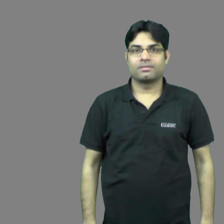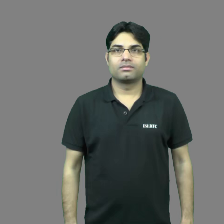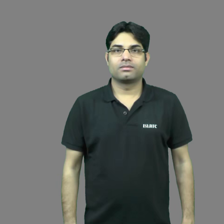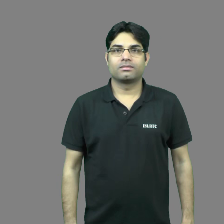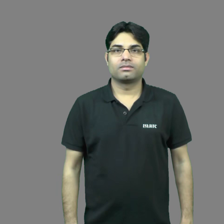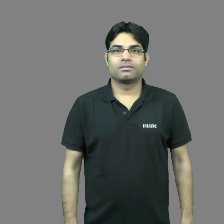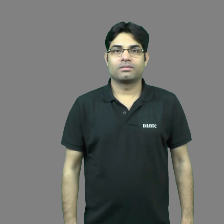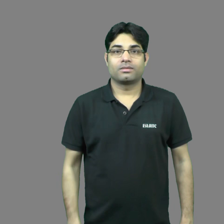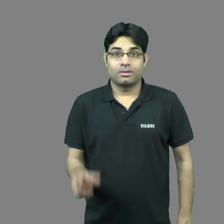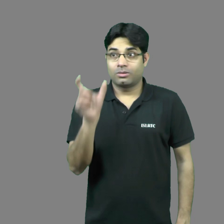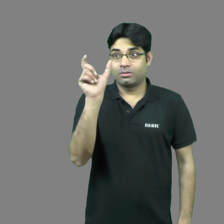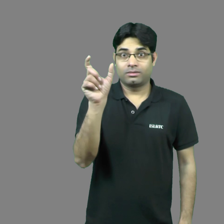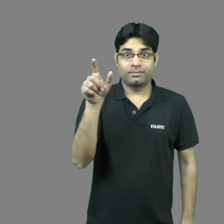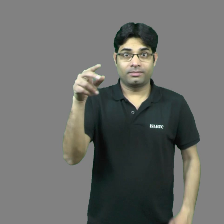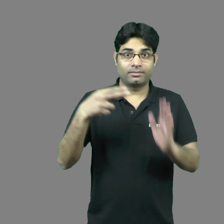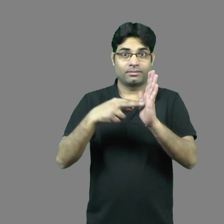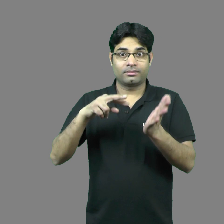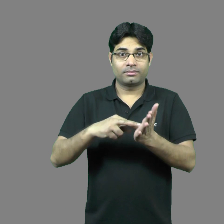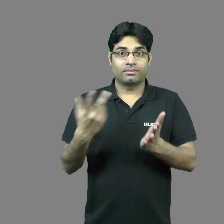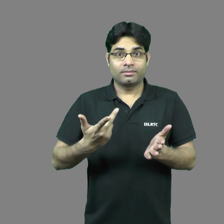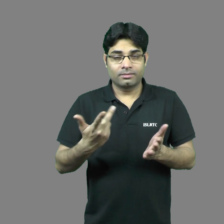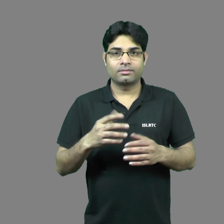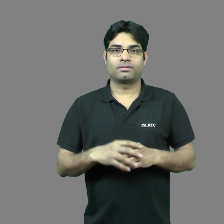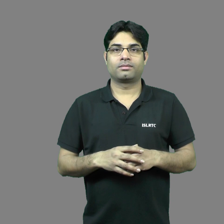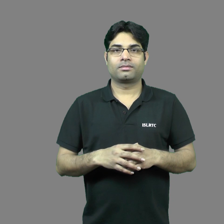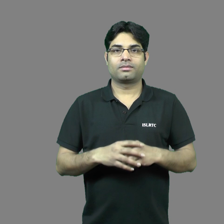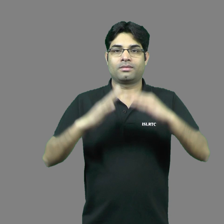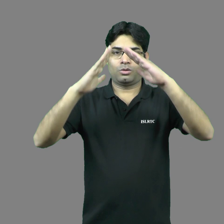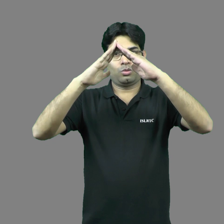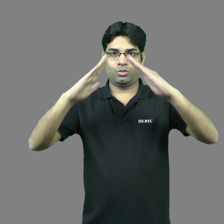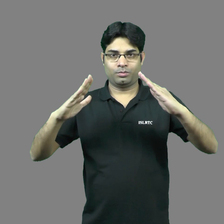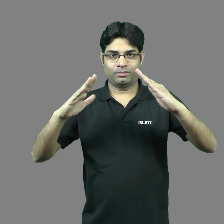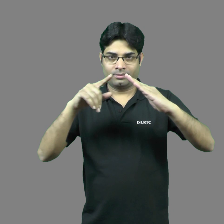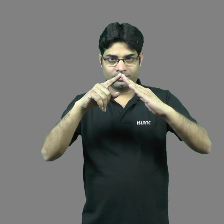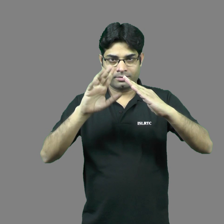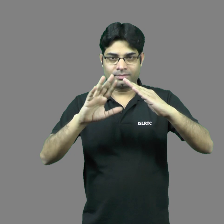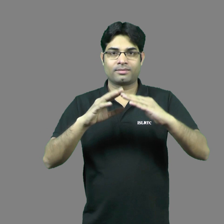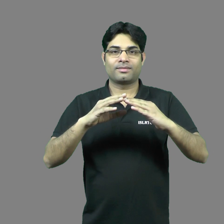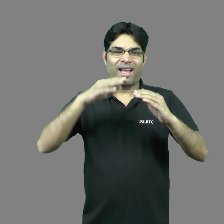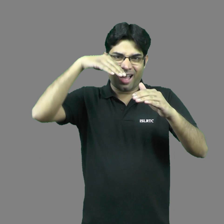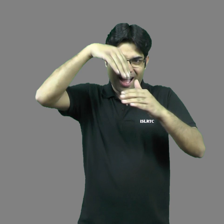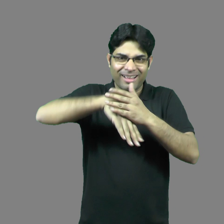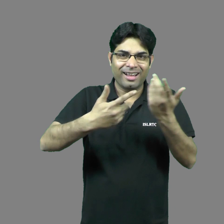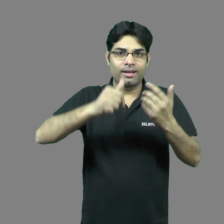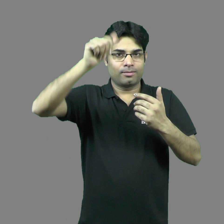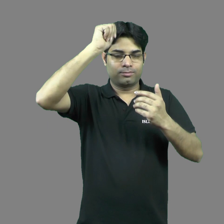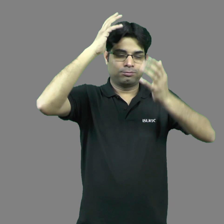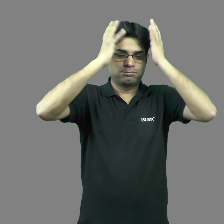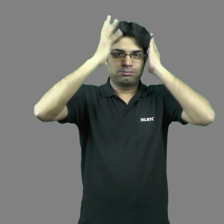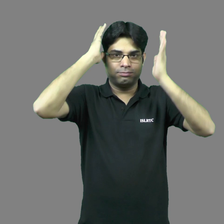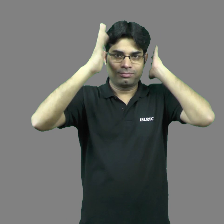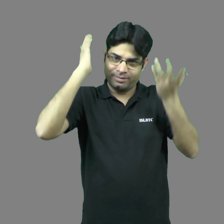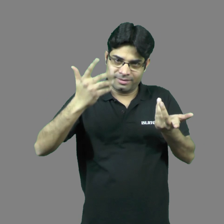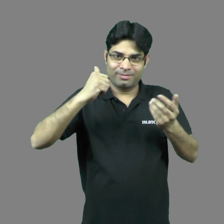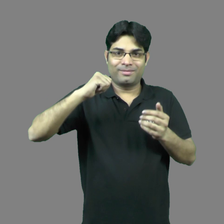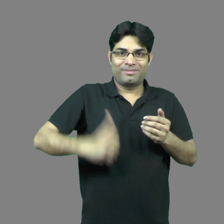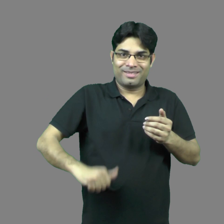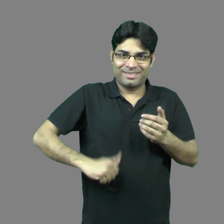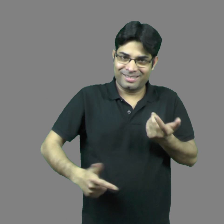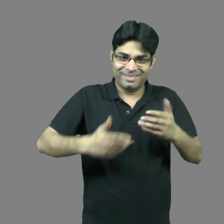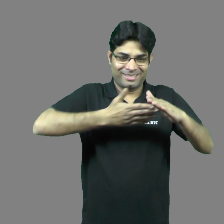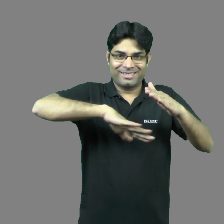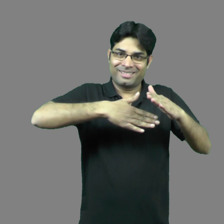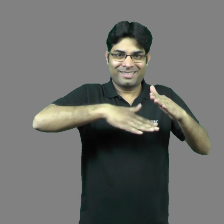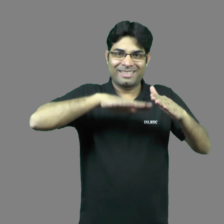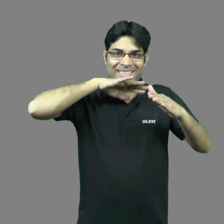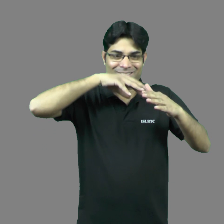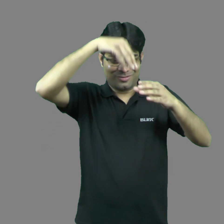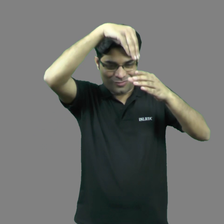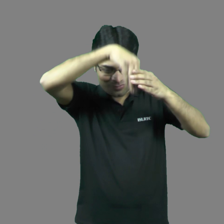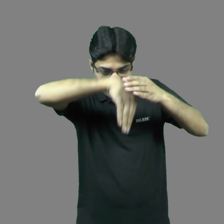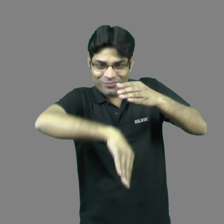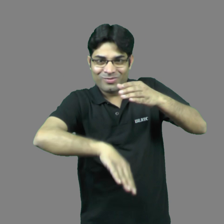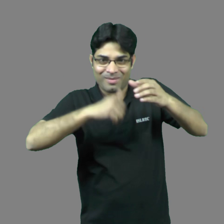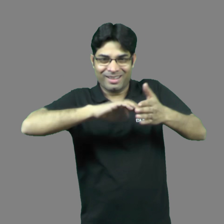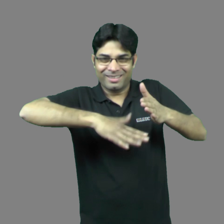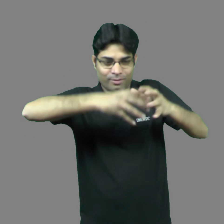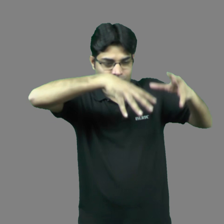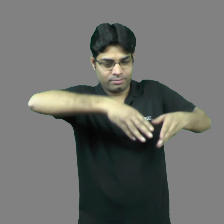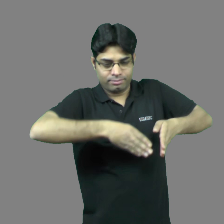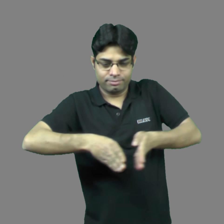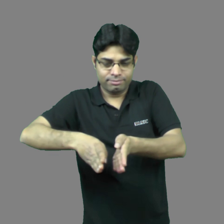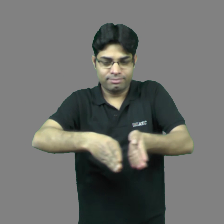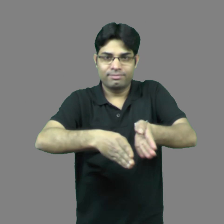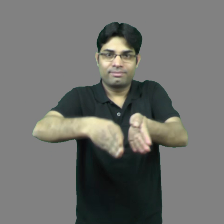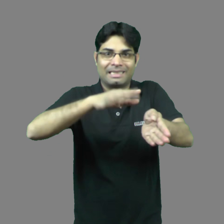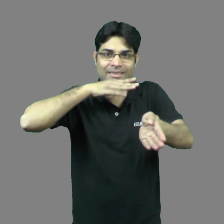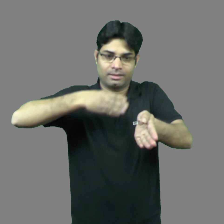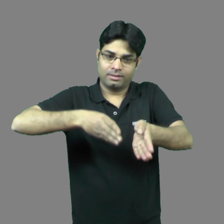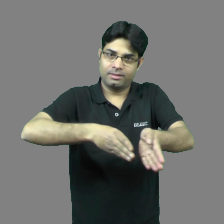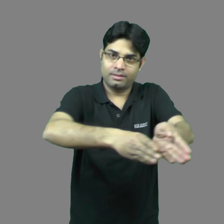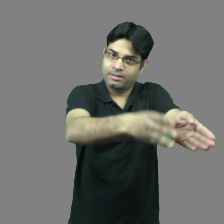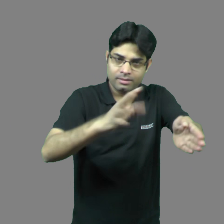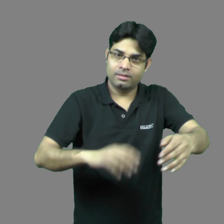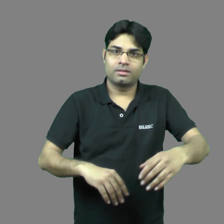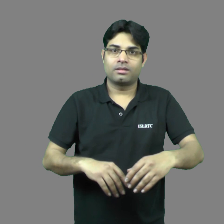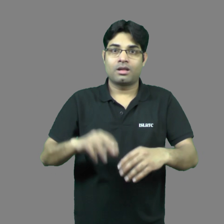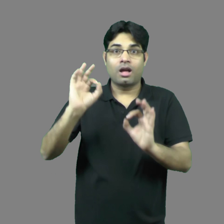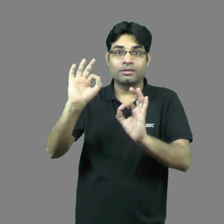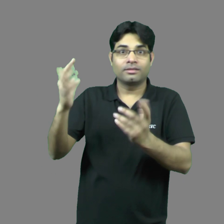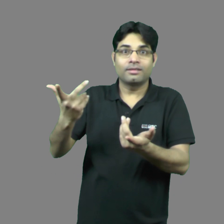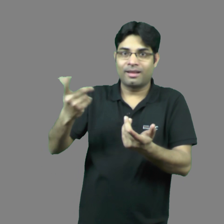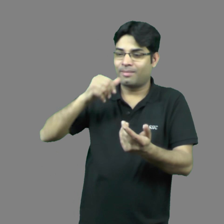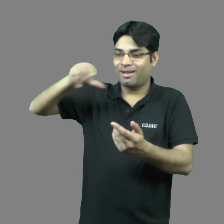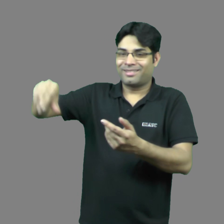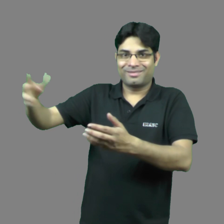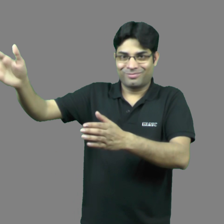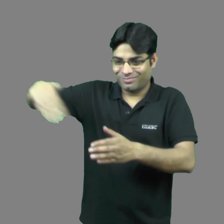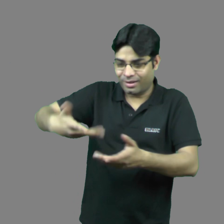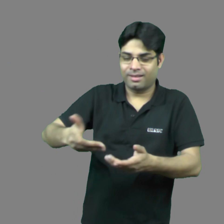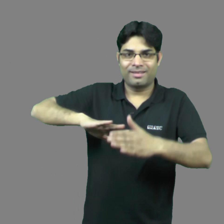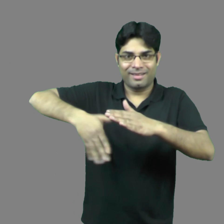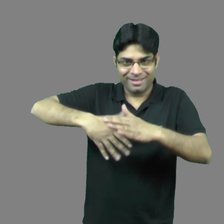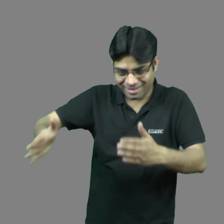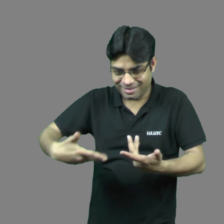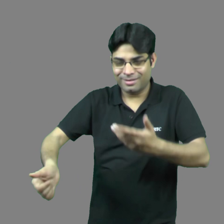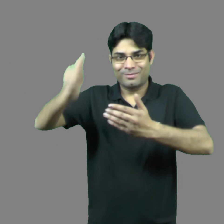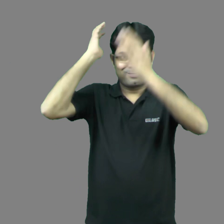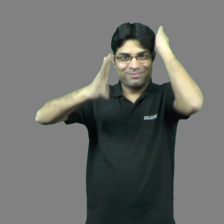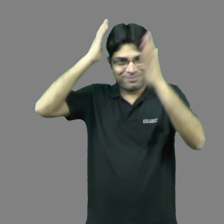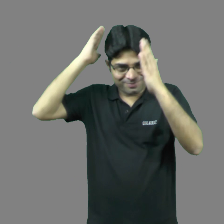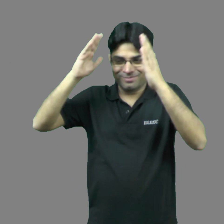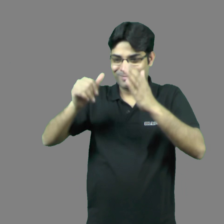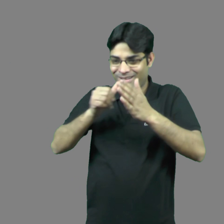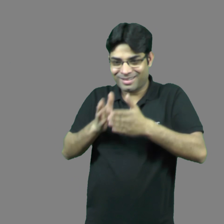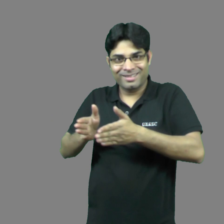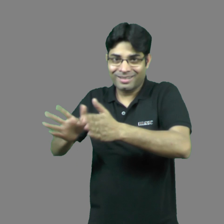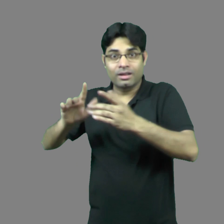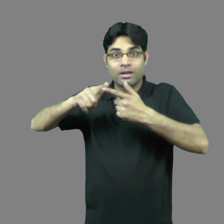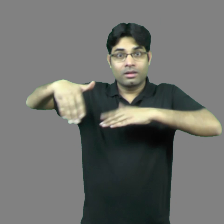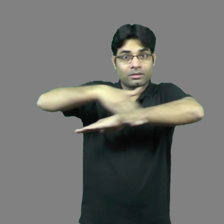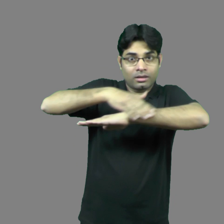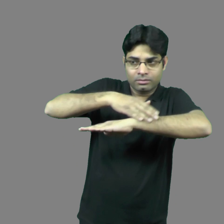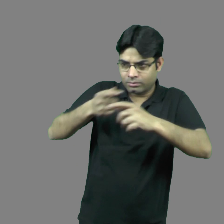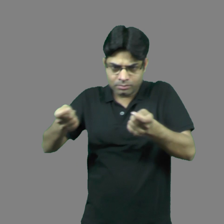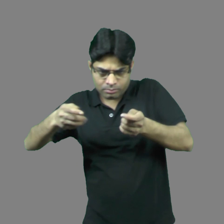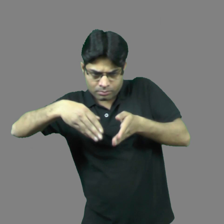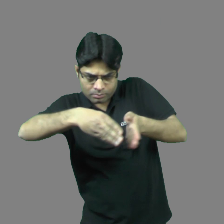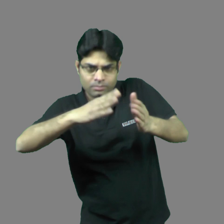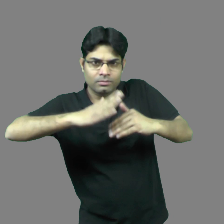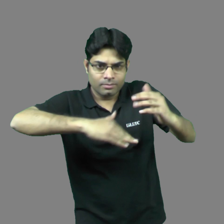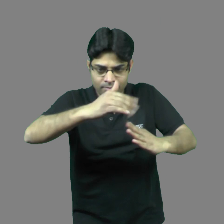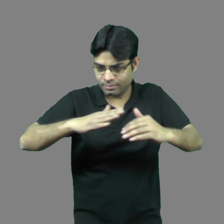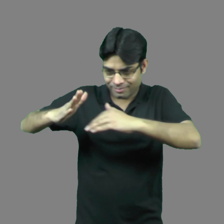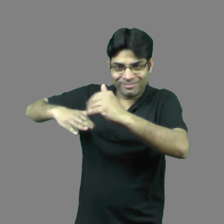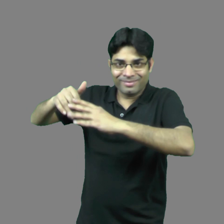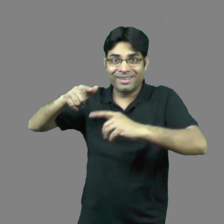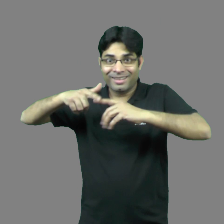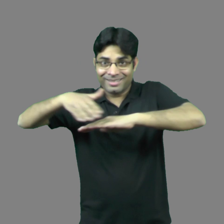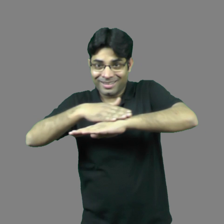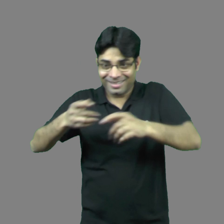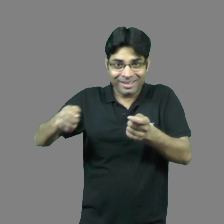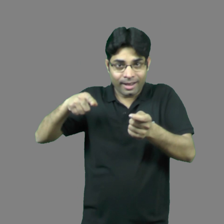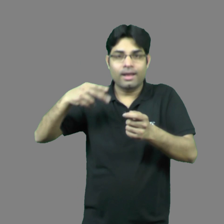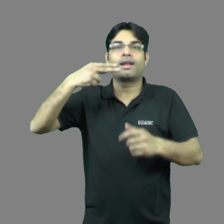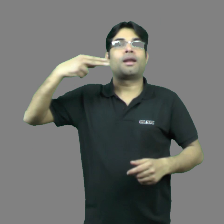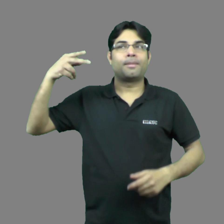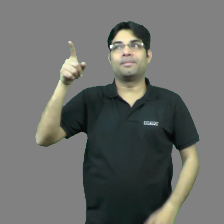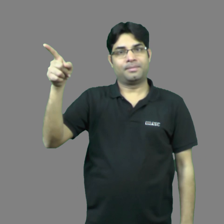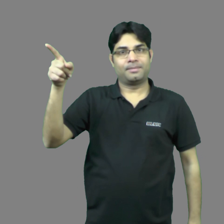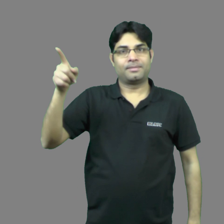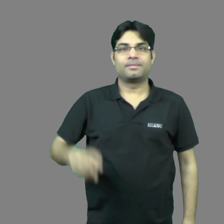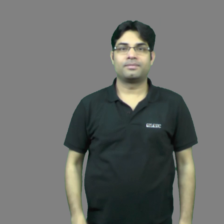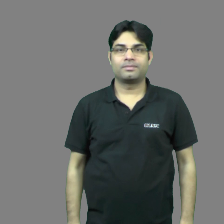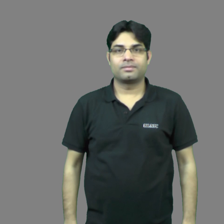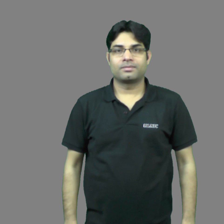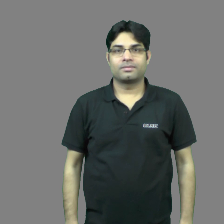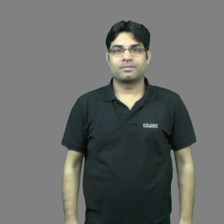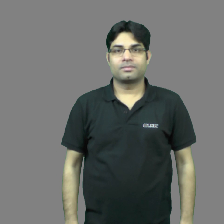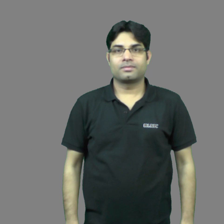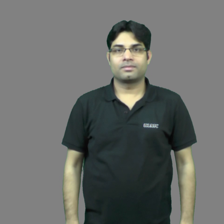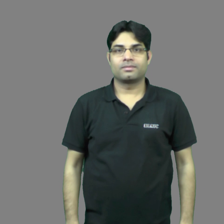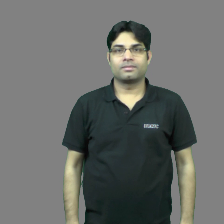Sanitary Engineering